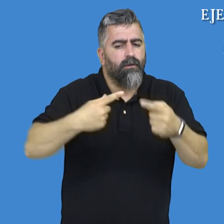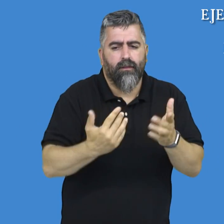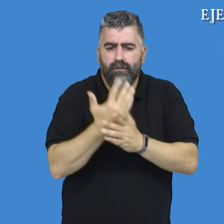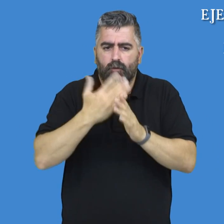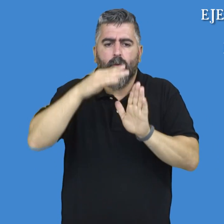día